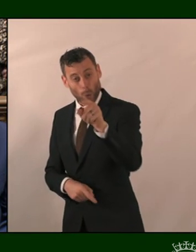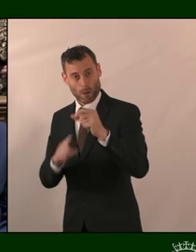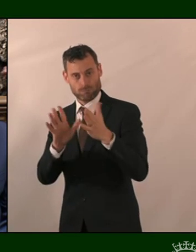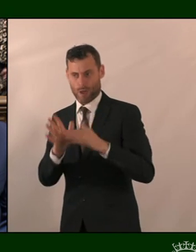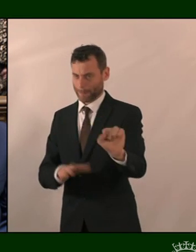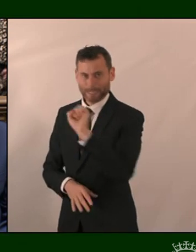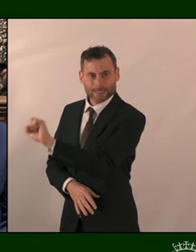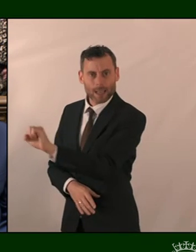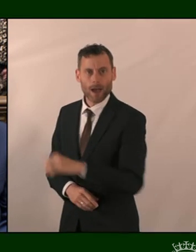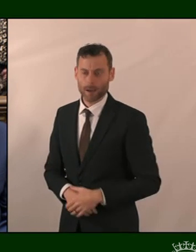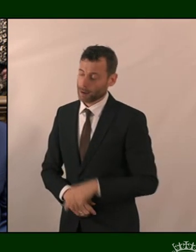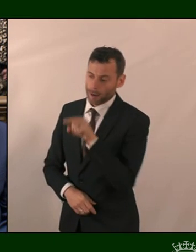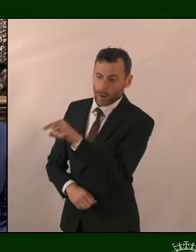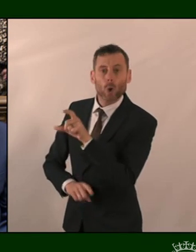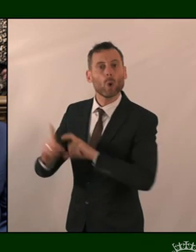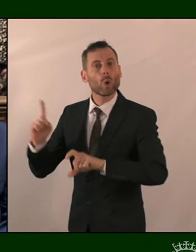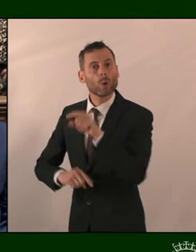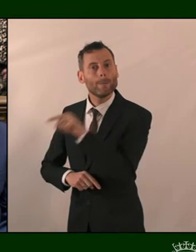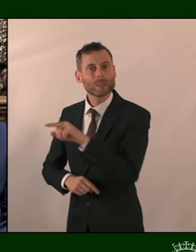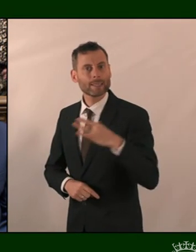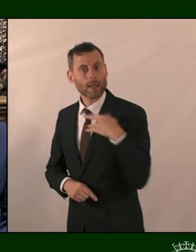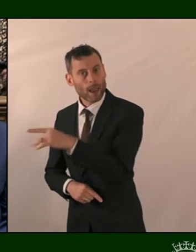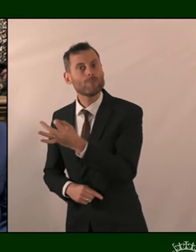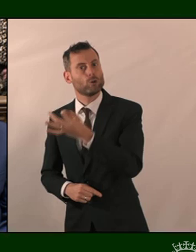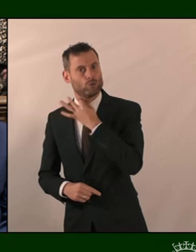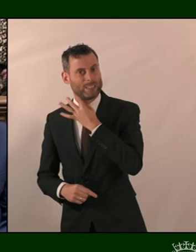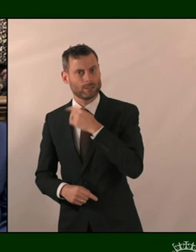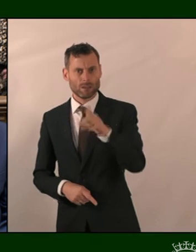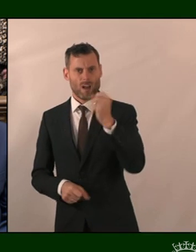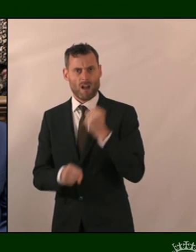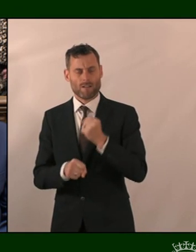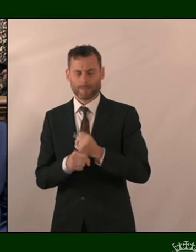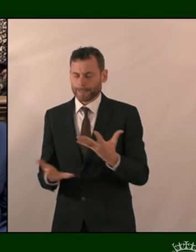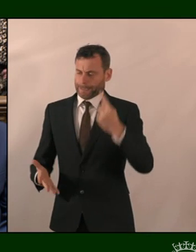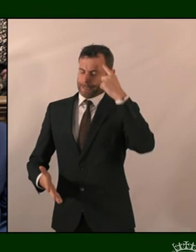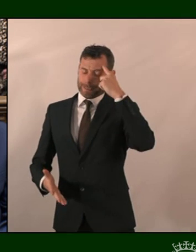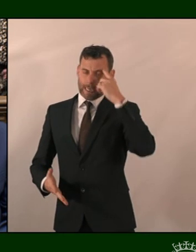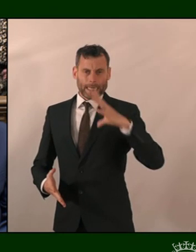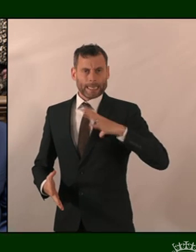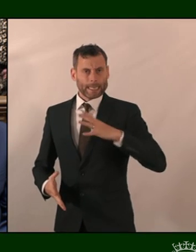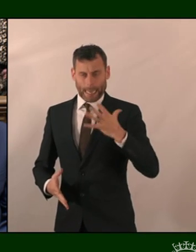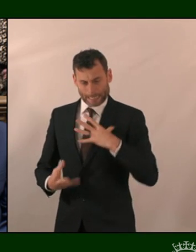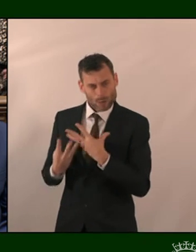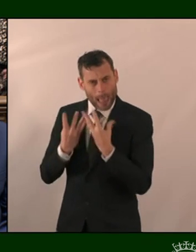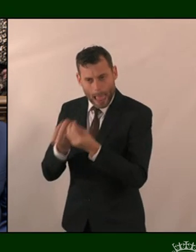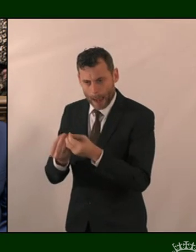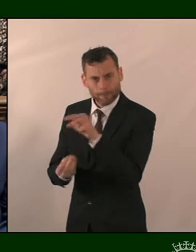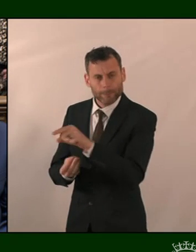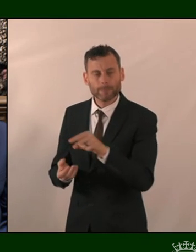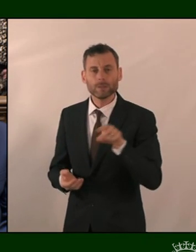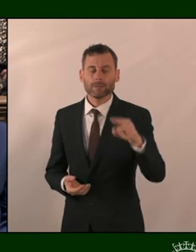Time and again, communities and lives are being put at risk and the Government simply refuse to acknowledge the scale of the problem.